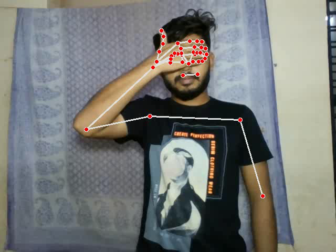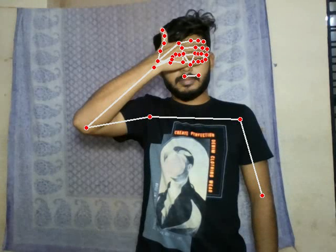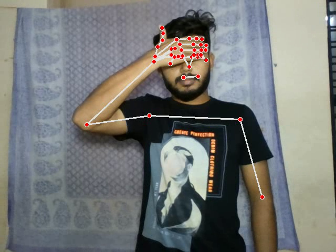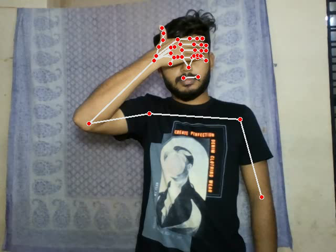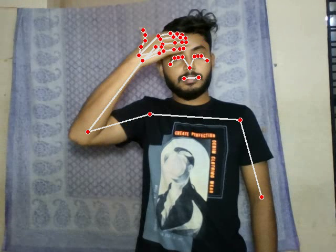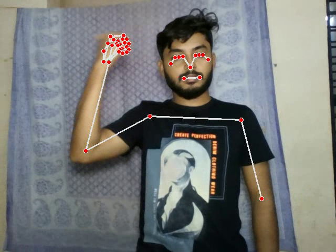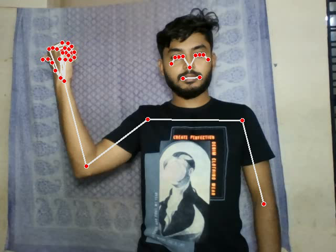forget